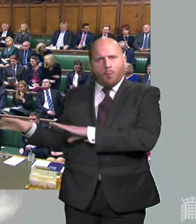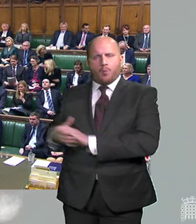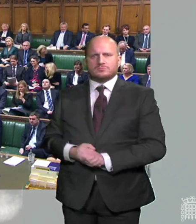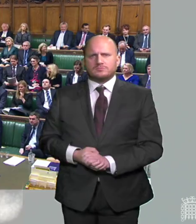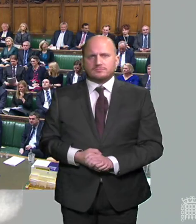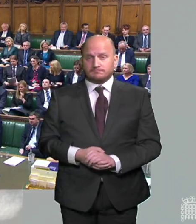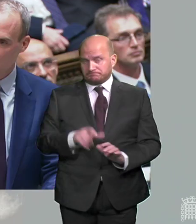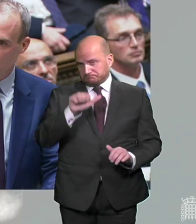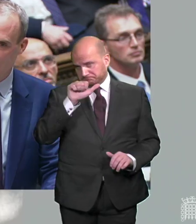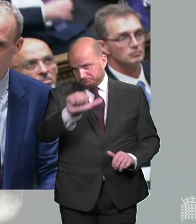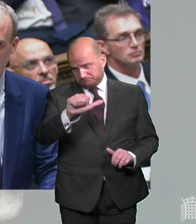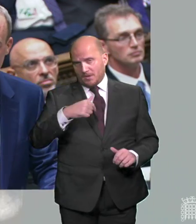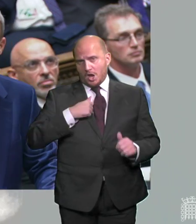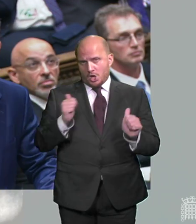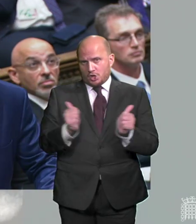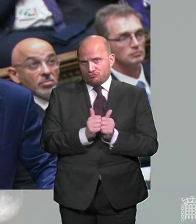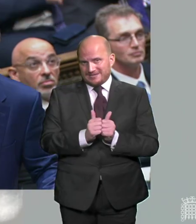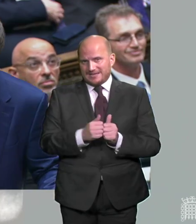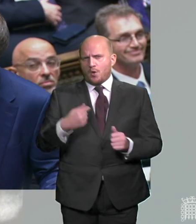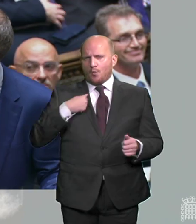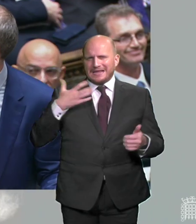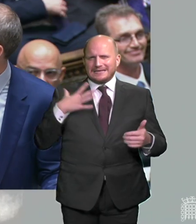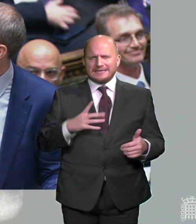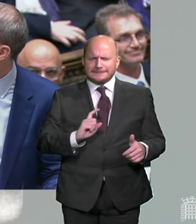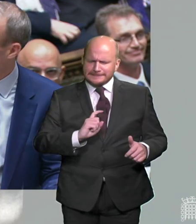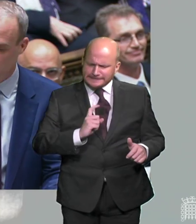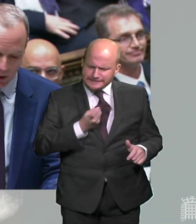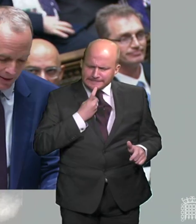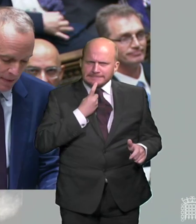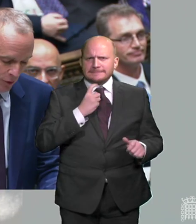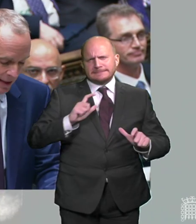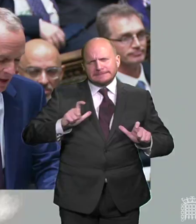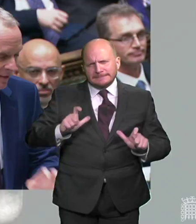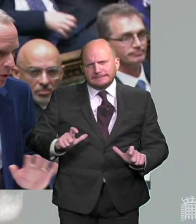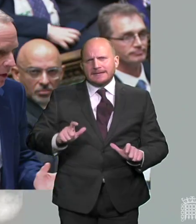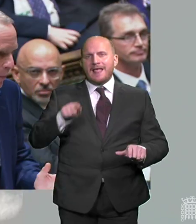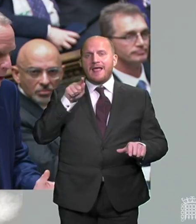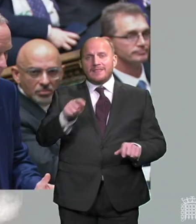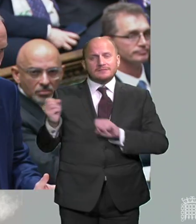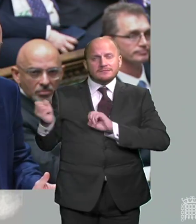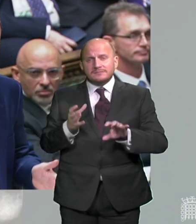I totally agree that we need to strain every sinew to stop this appalling trade in misery.